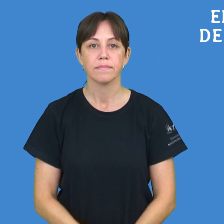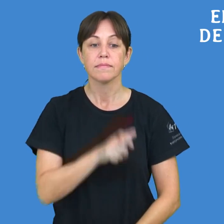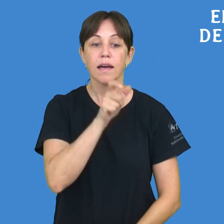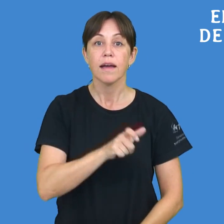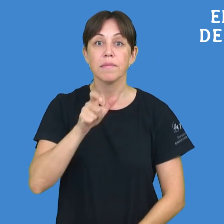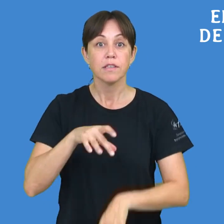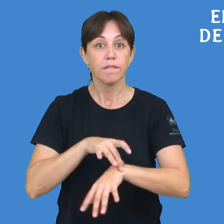persona